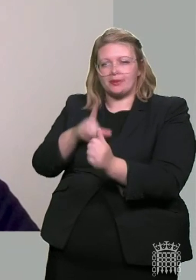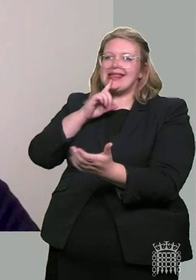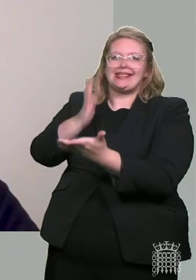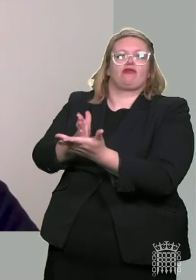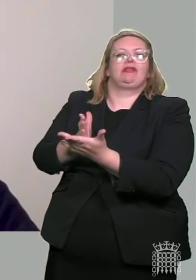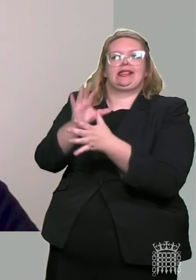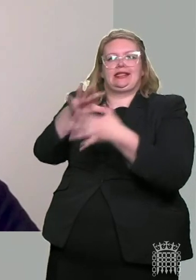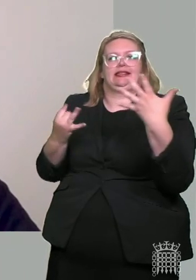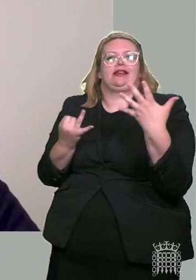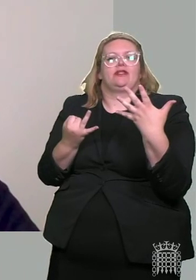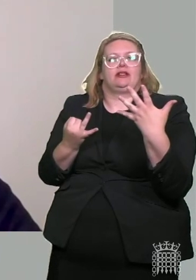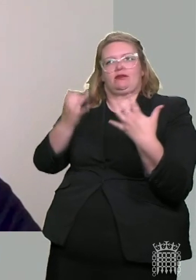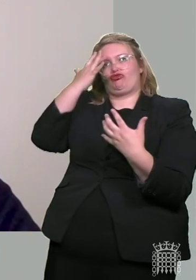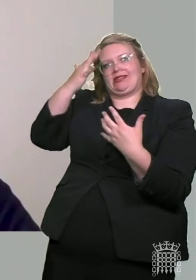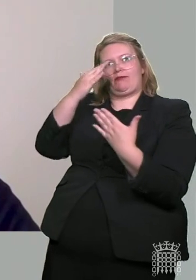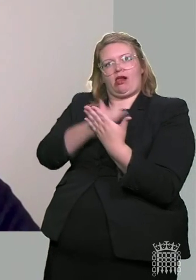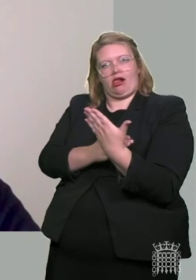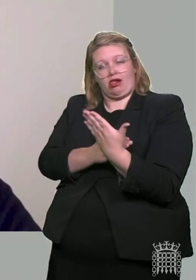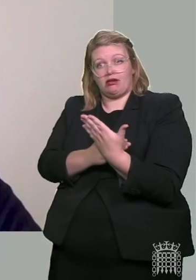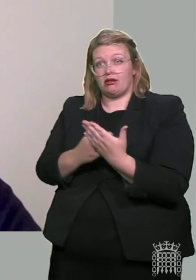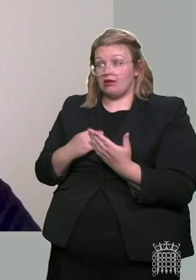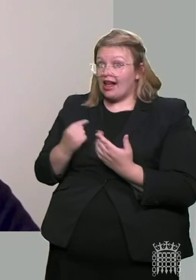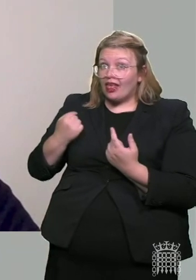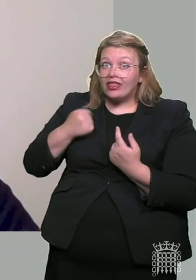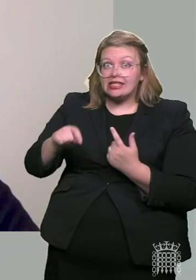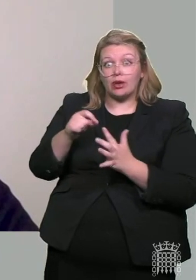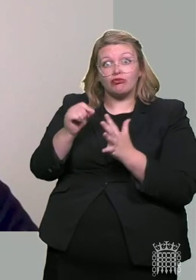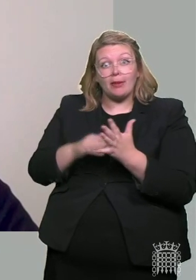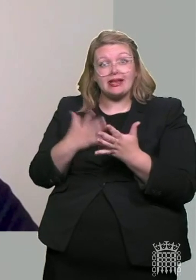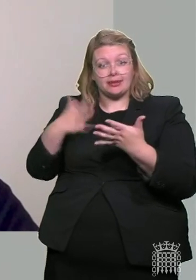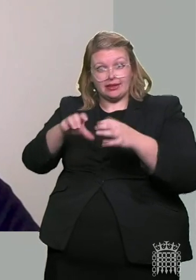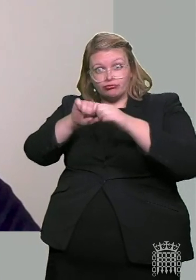The Prime Minister has spent the week ticking them off his “don’t do” list.